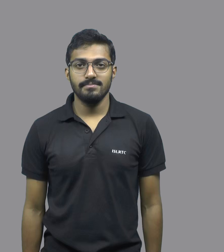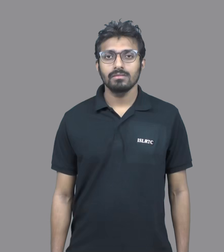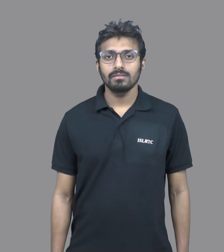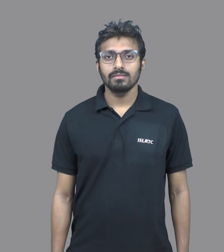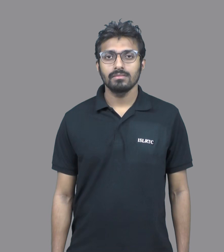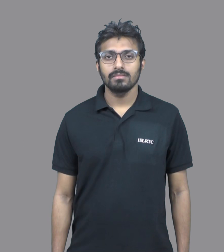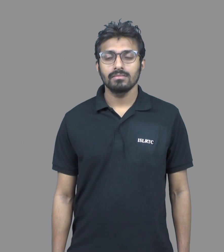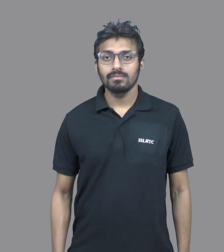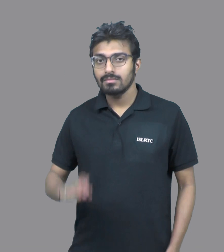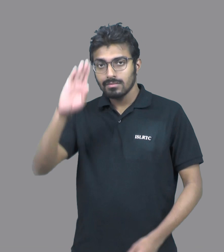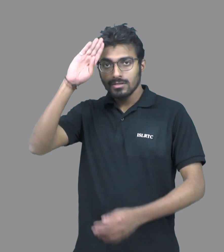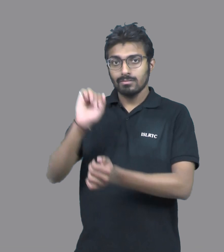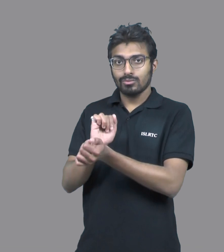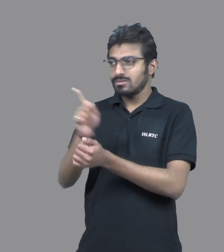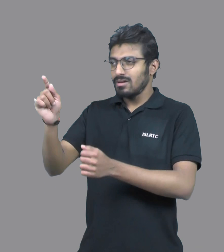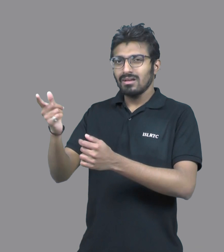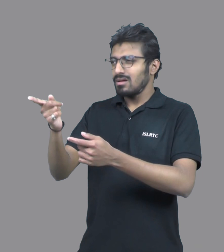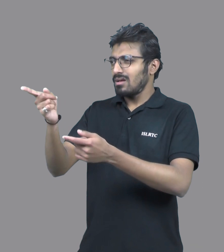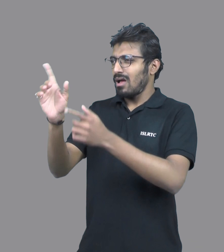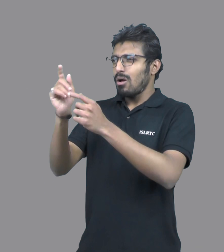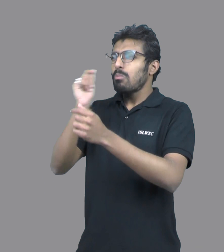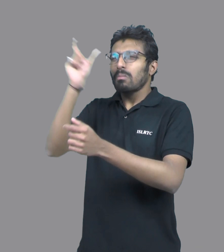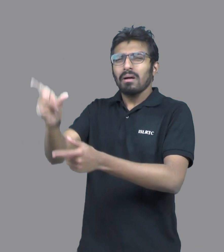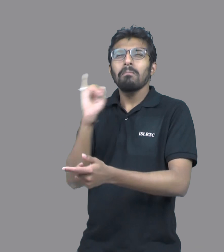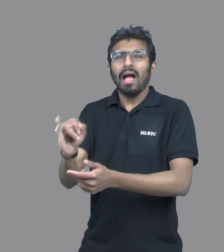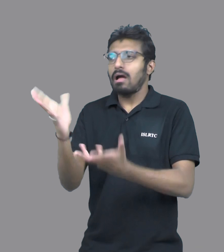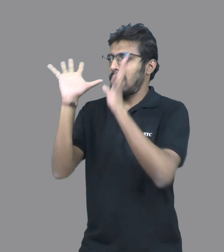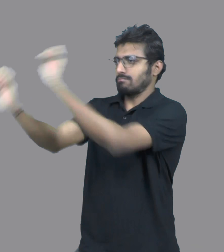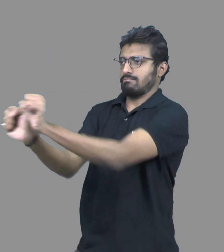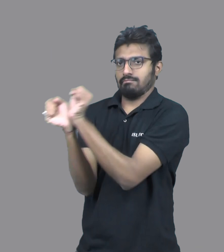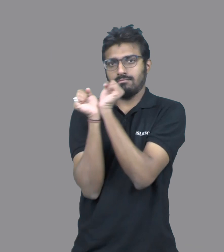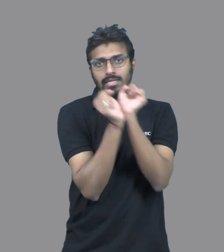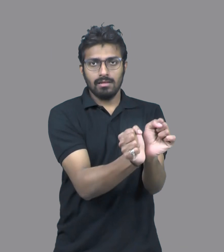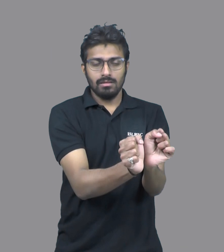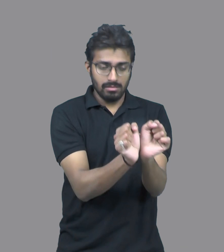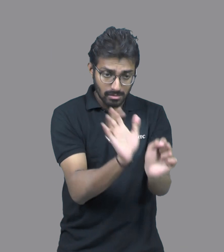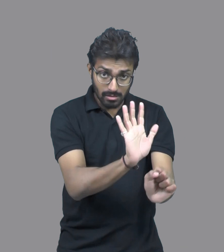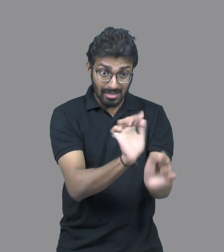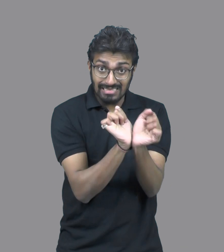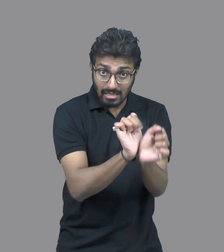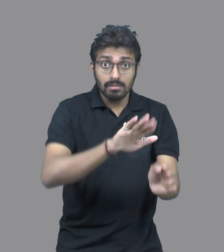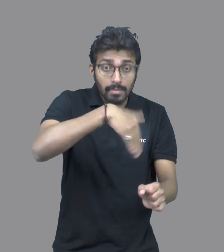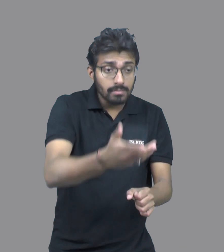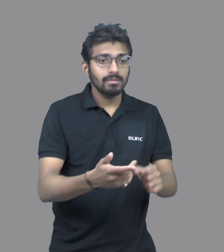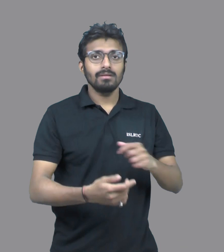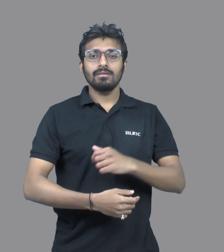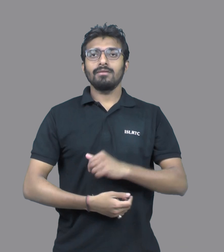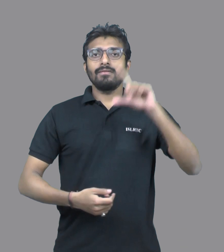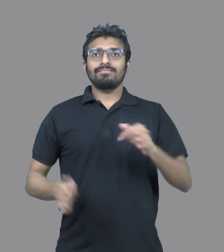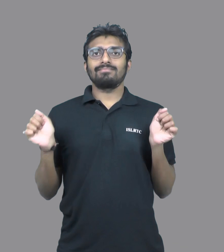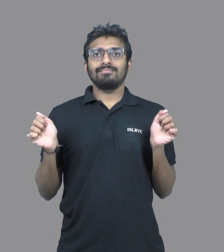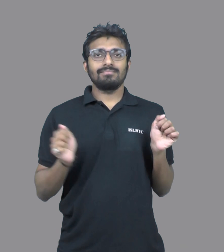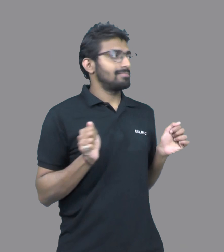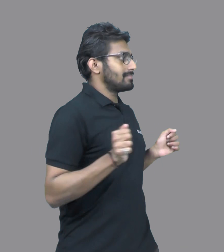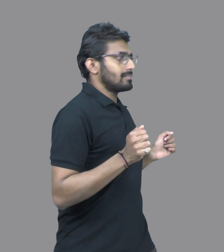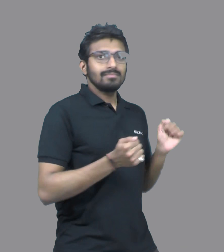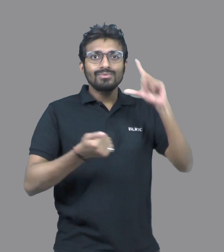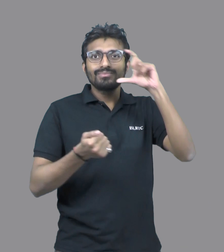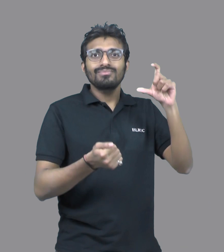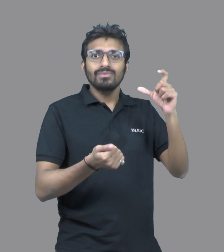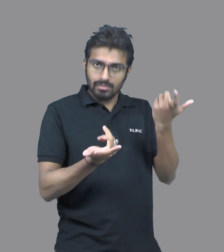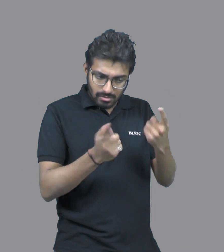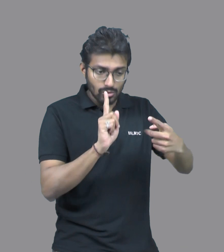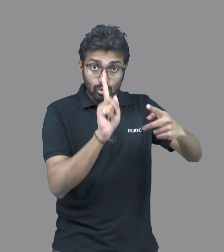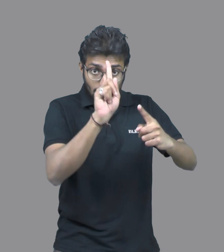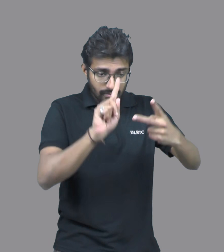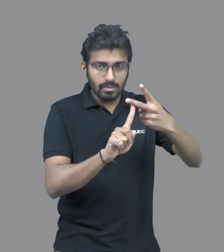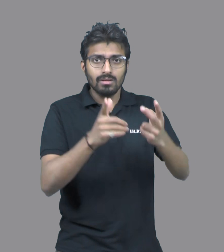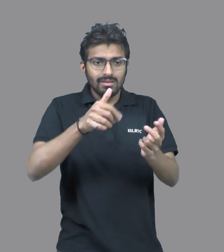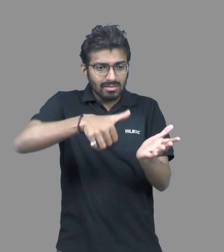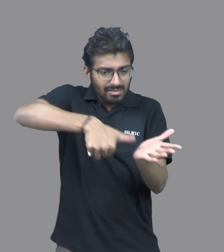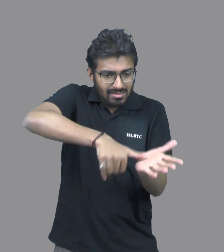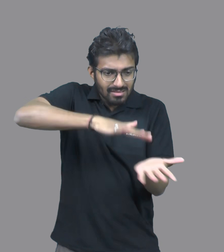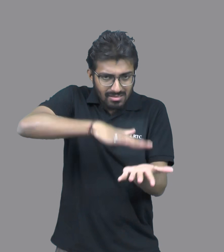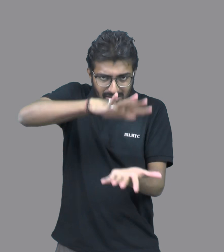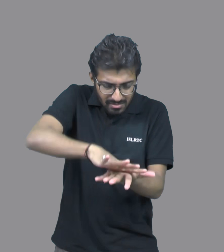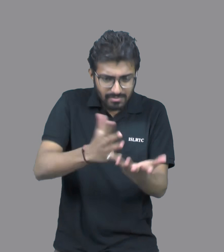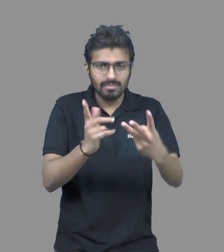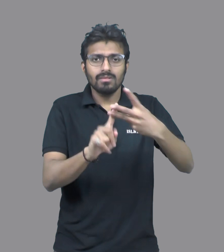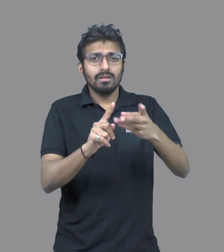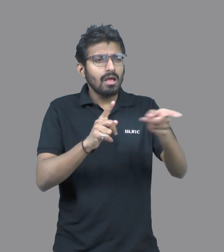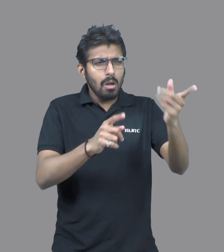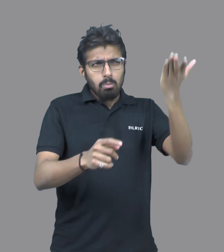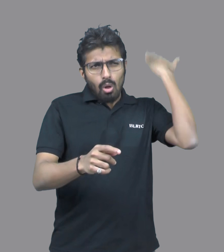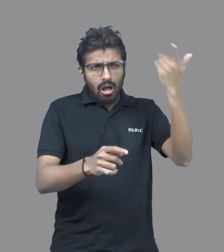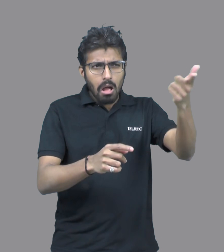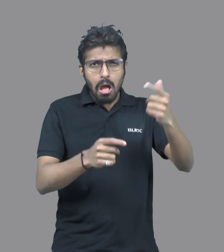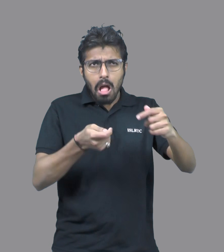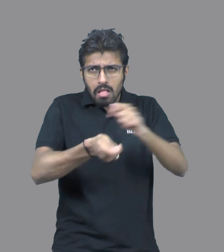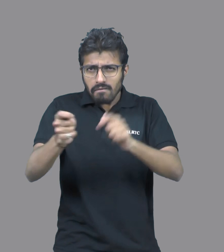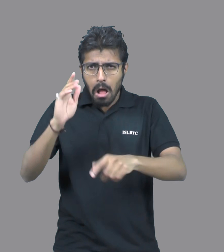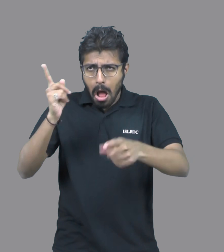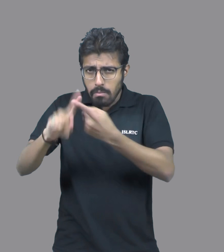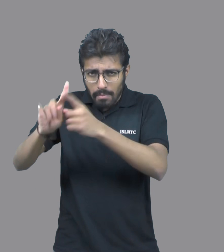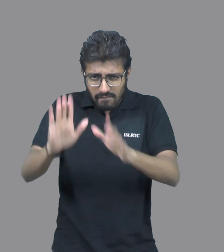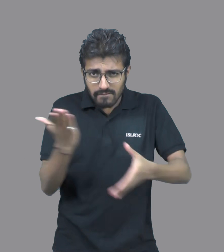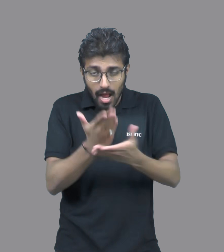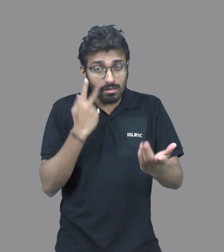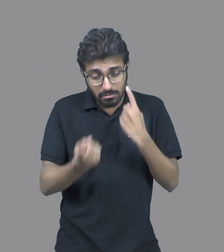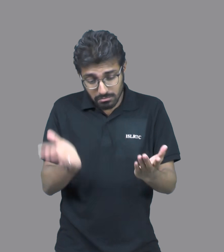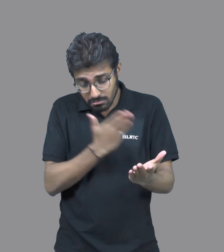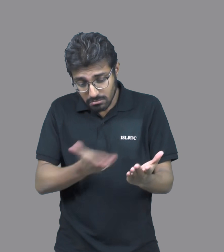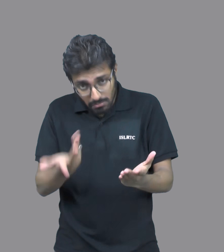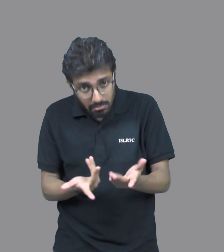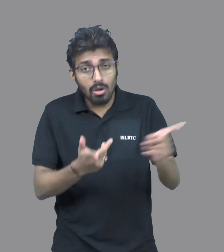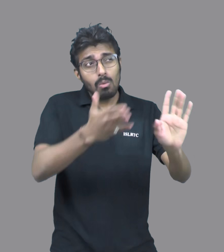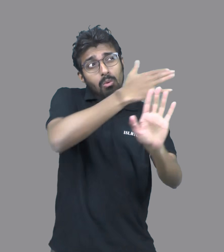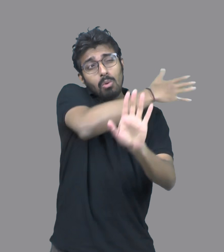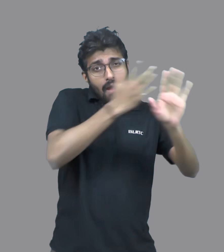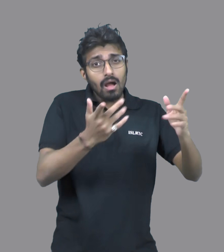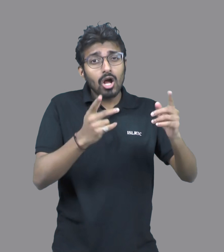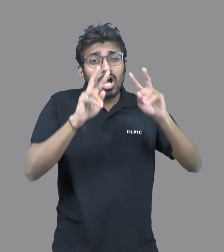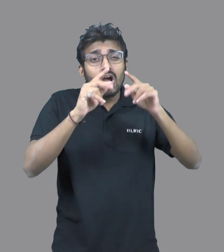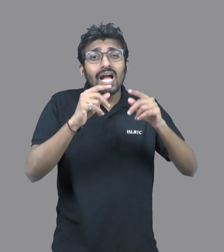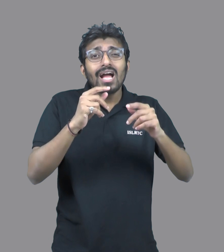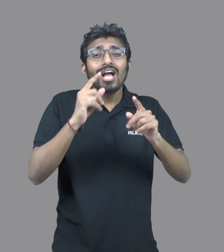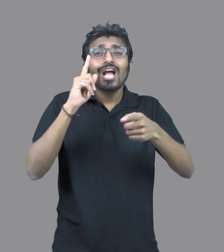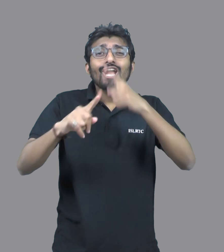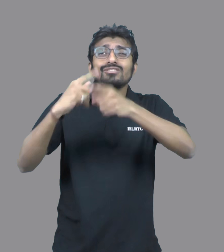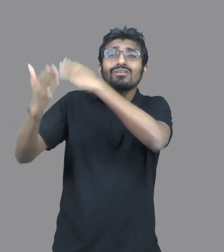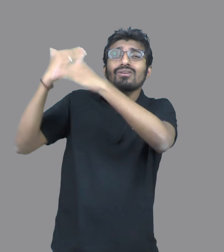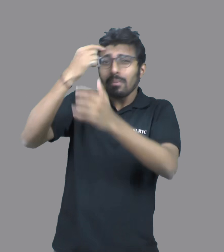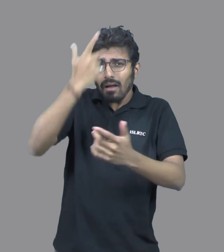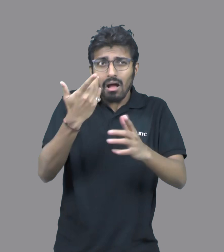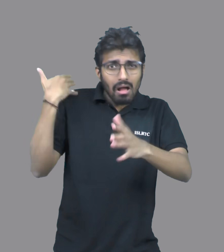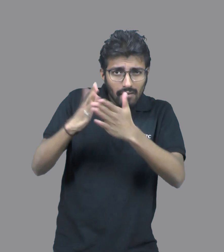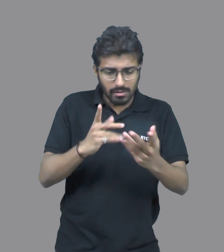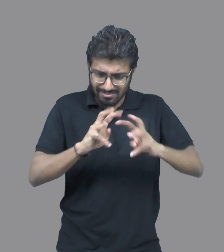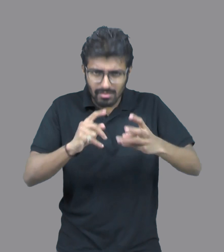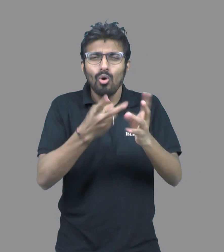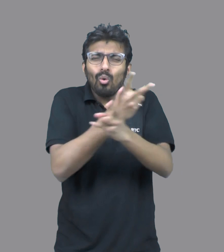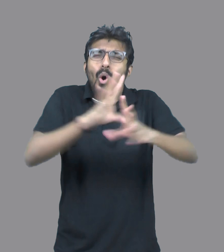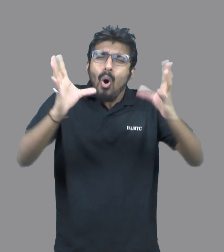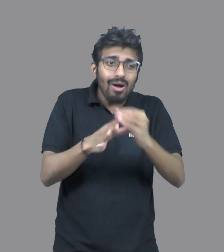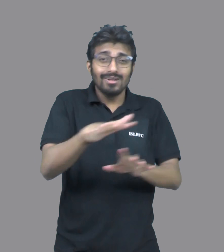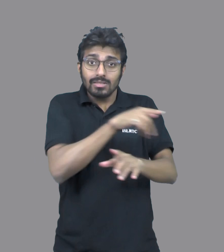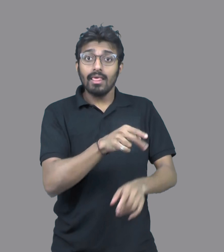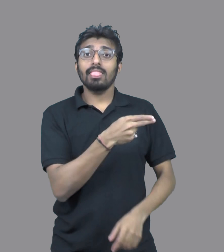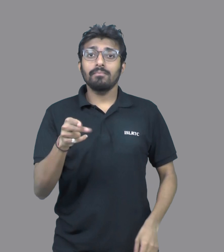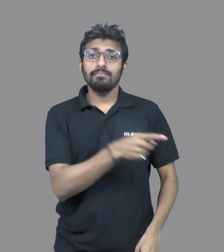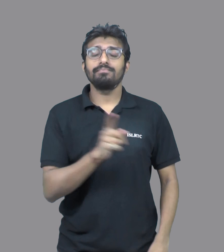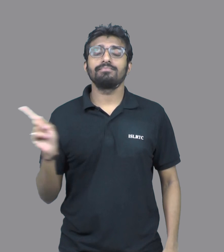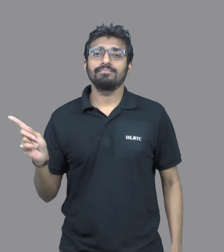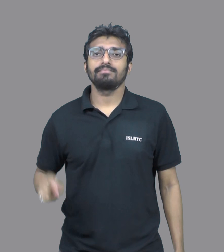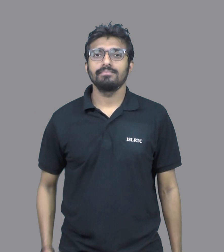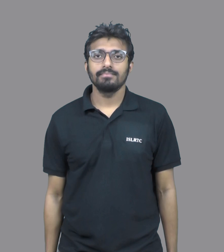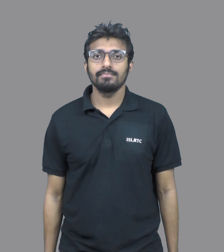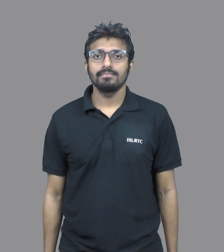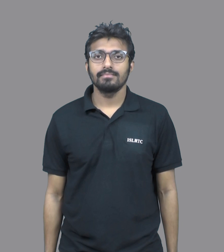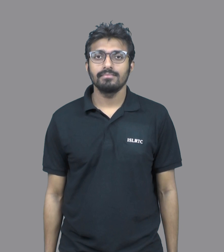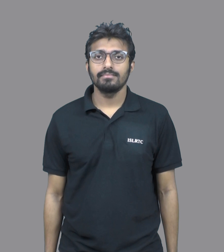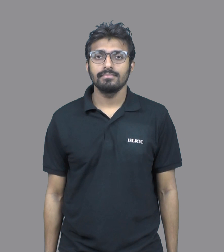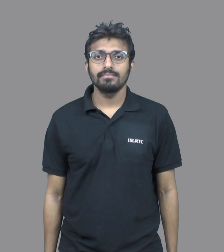Booking